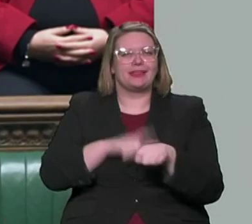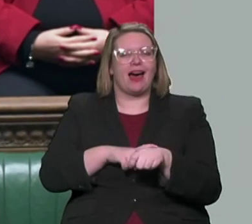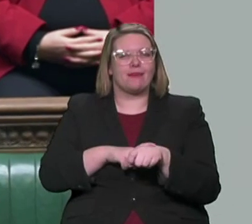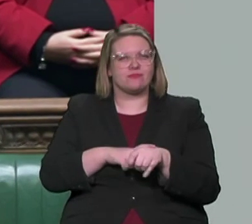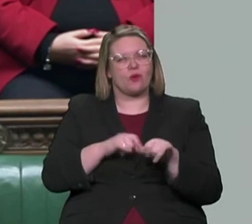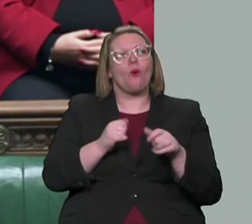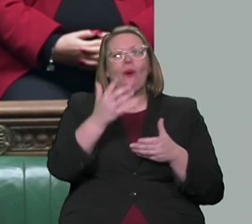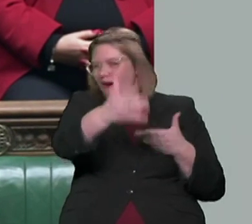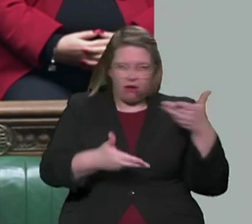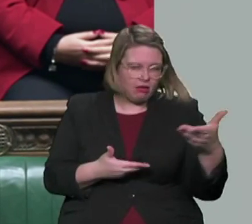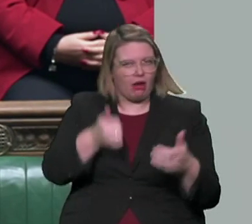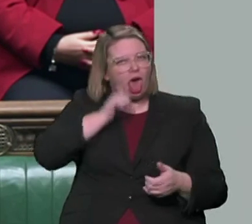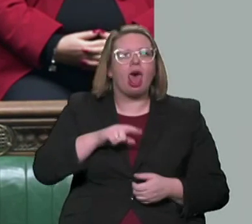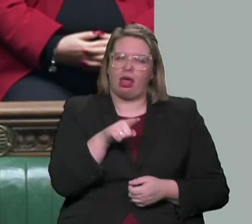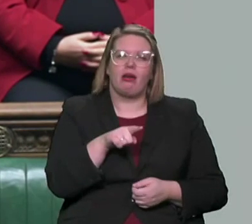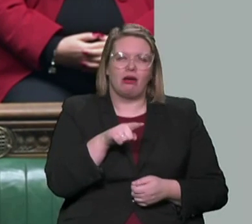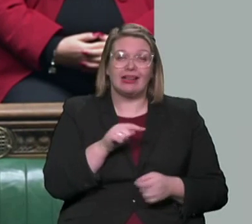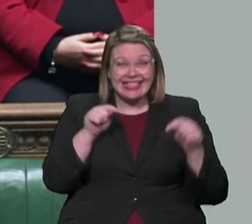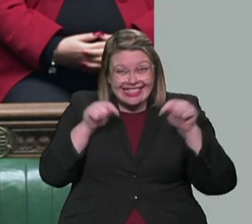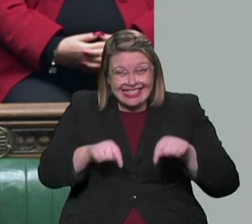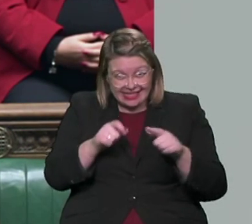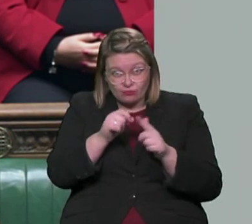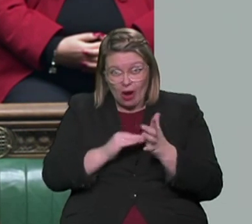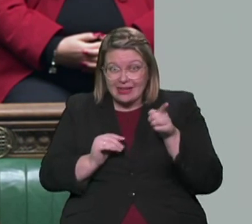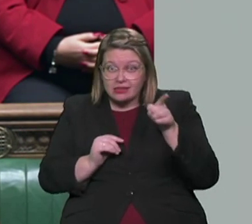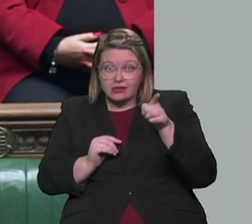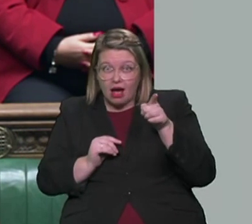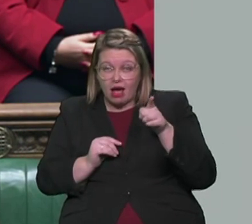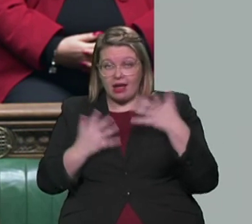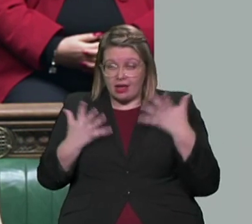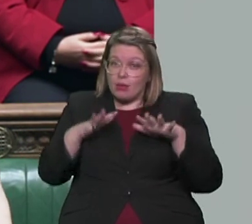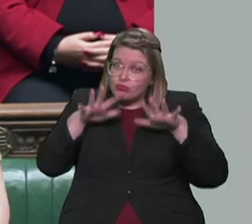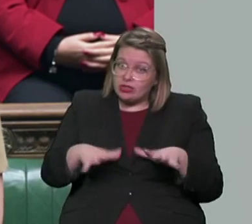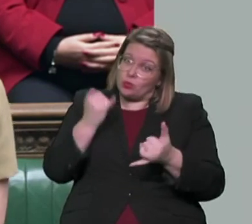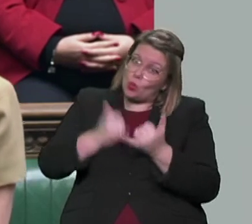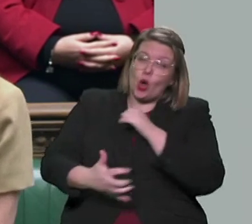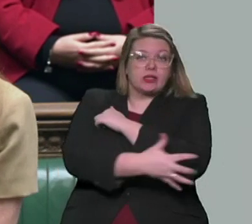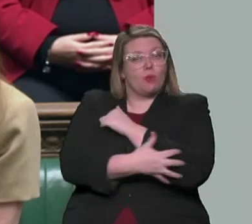Under this Prime Minister, the country is worse off.